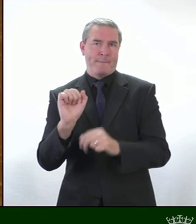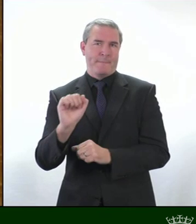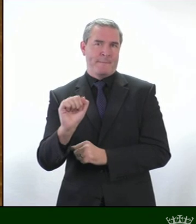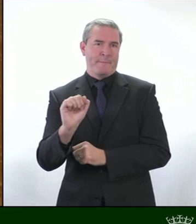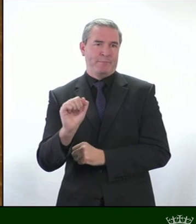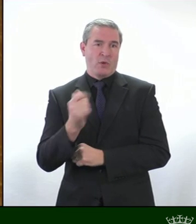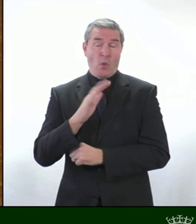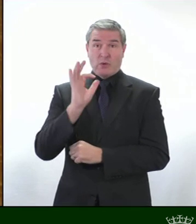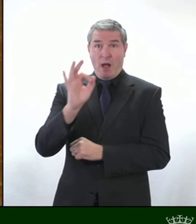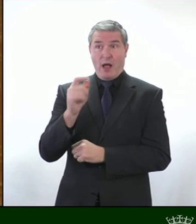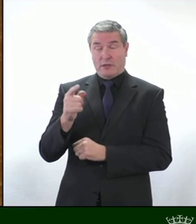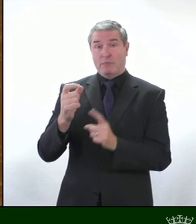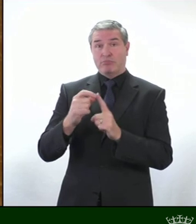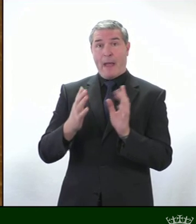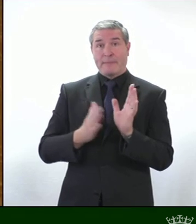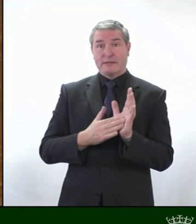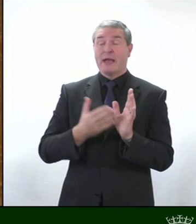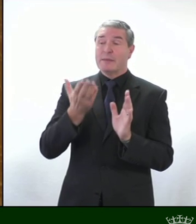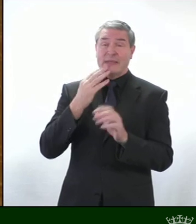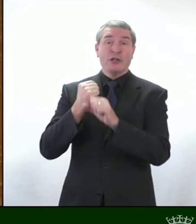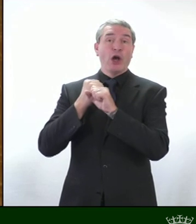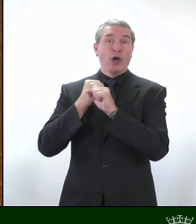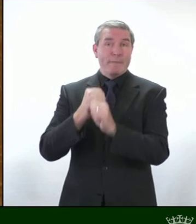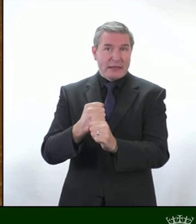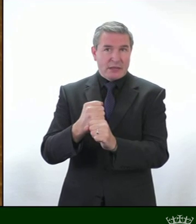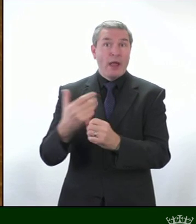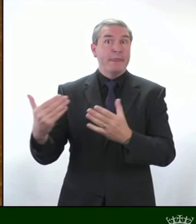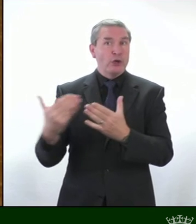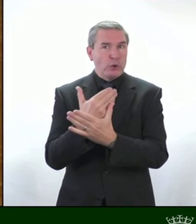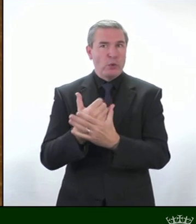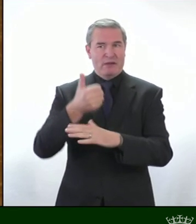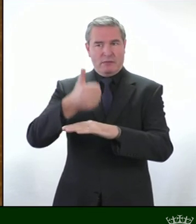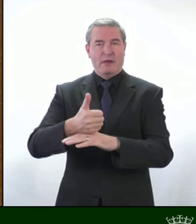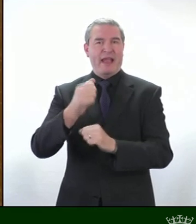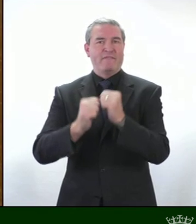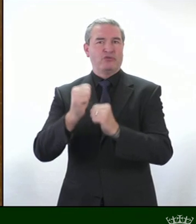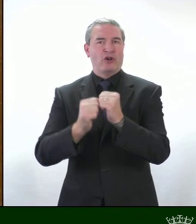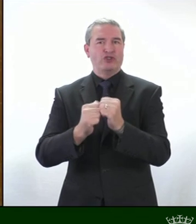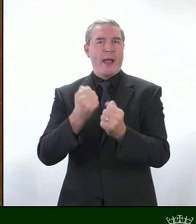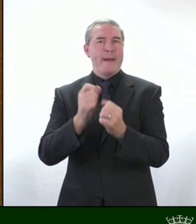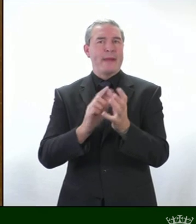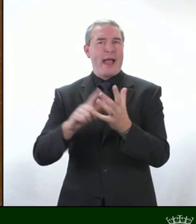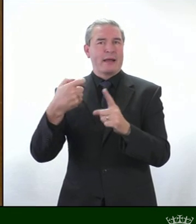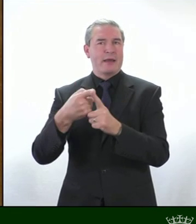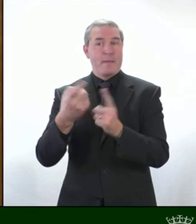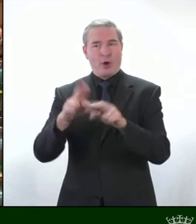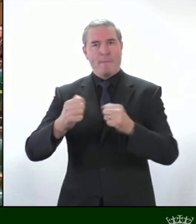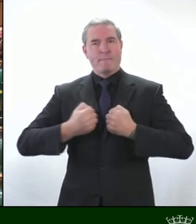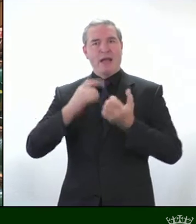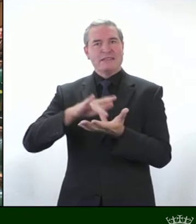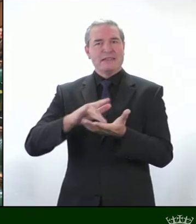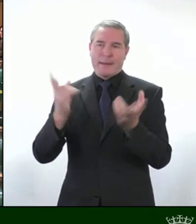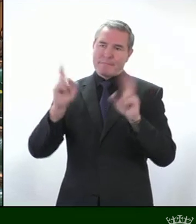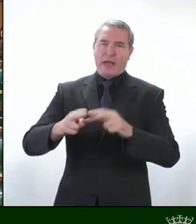Will my right hon. Friend the Prime Minister commit to establish the new infrastructure bank in Wakefield and restore my city’s glory?